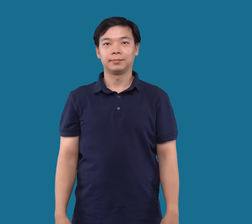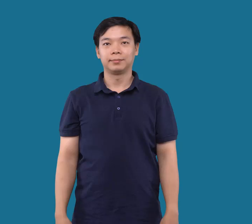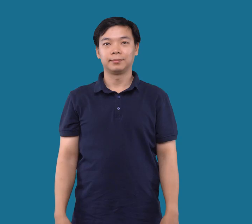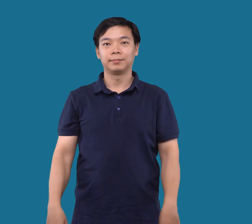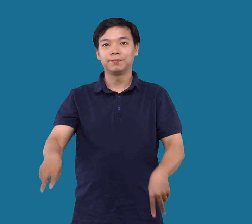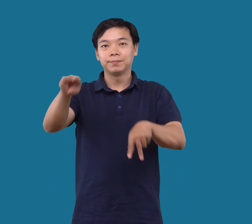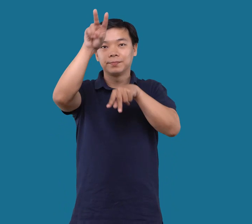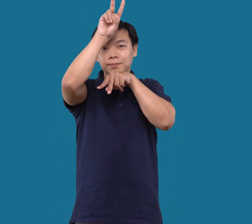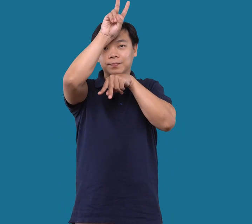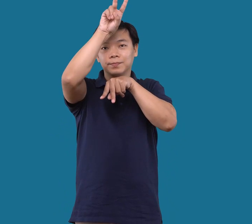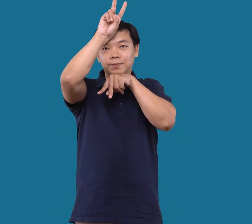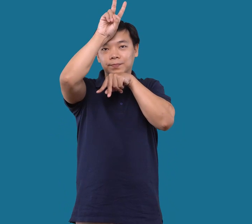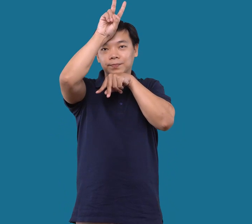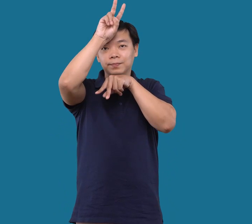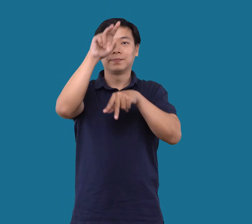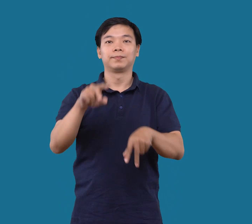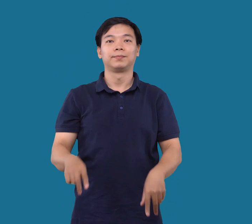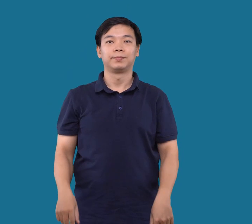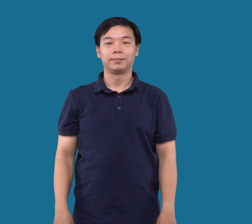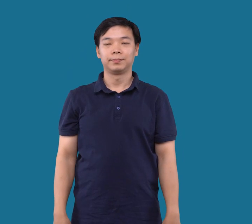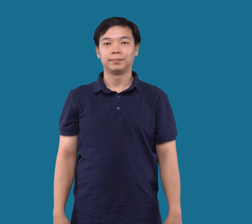con dê